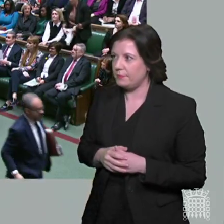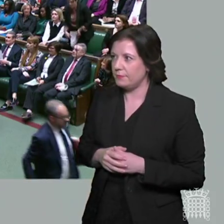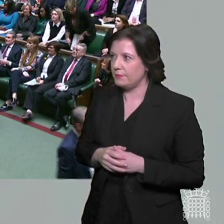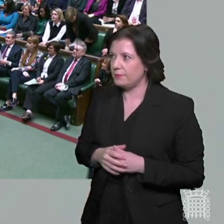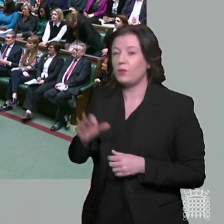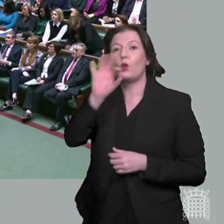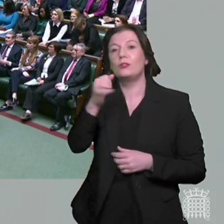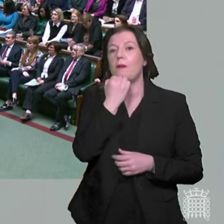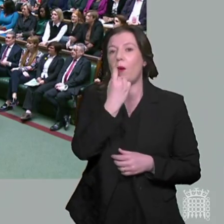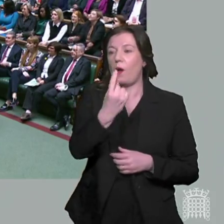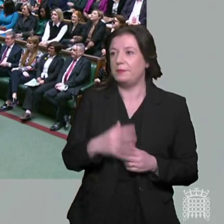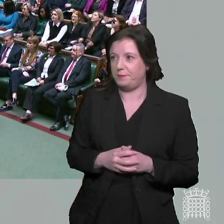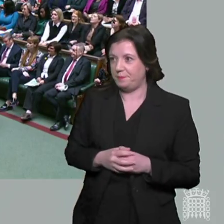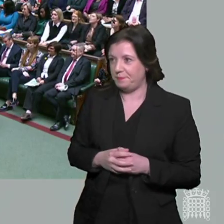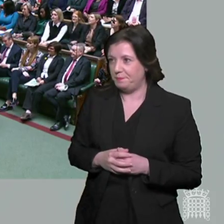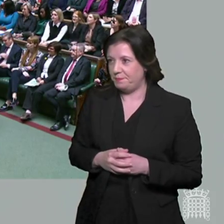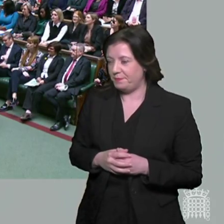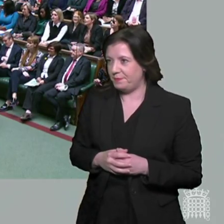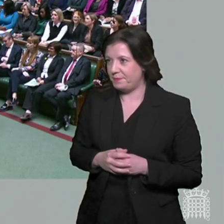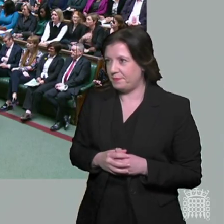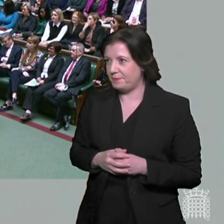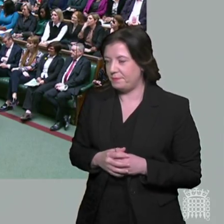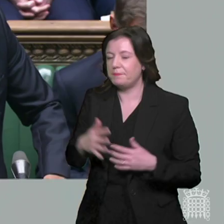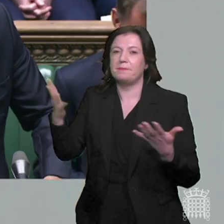If he will list his official engagements for Wednesday 15 March.